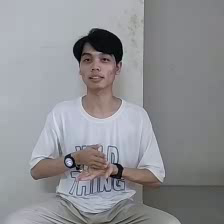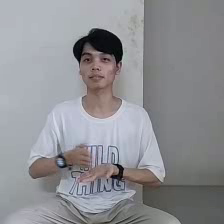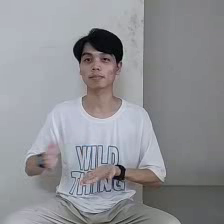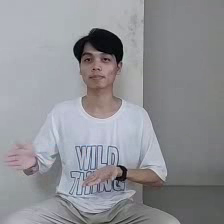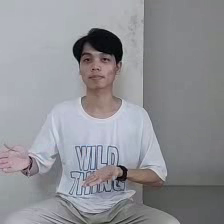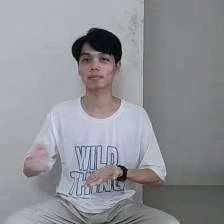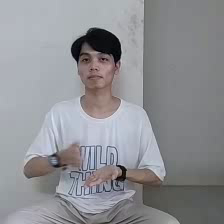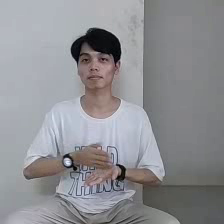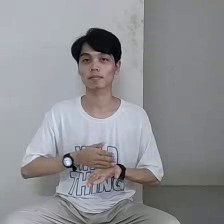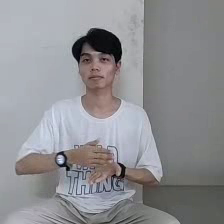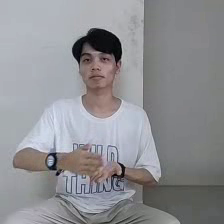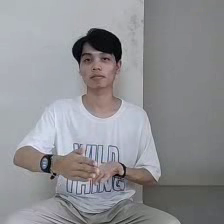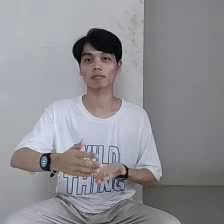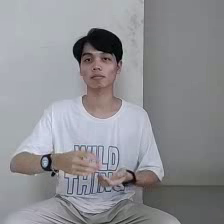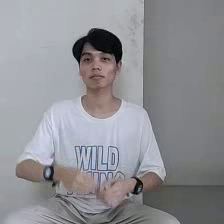San sẻ